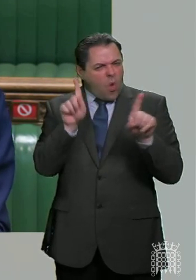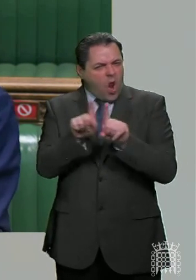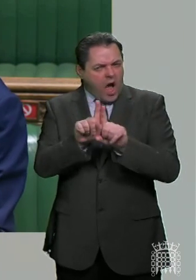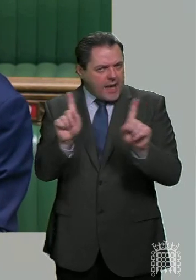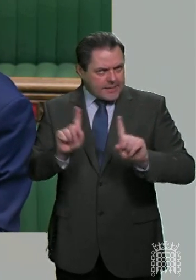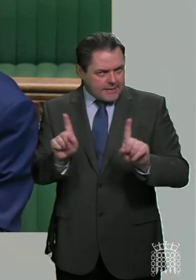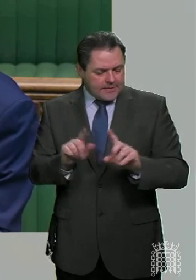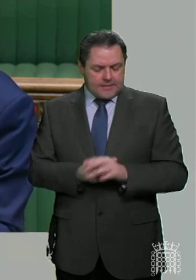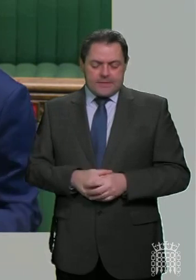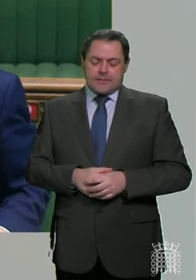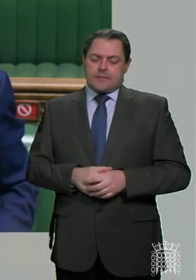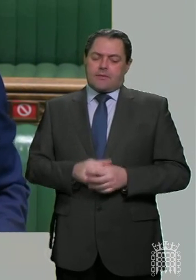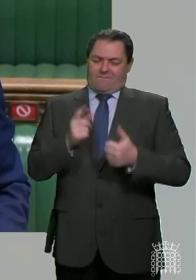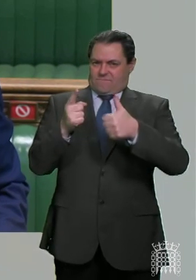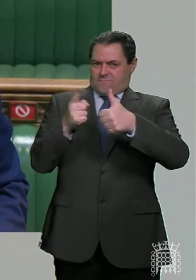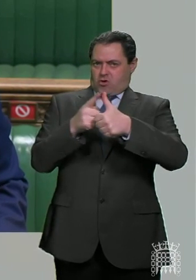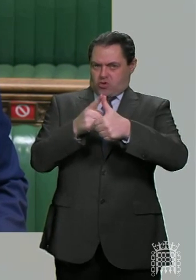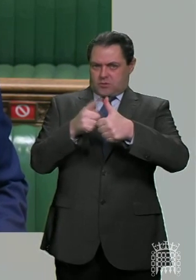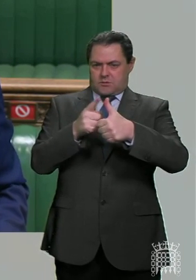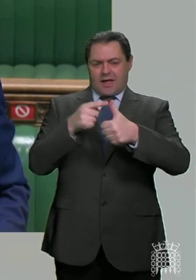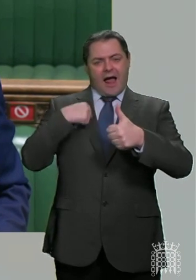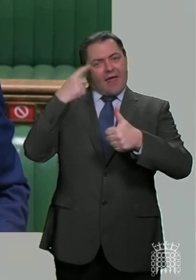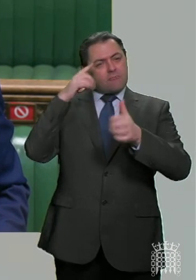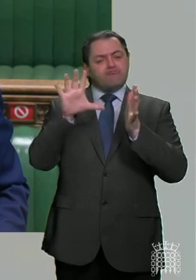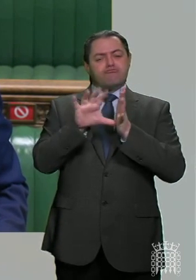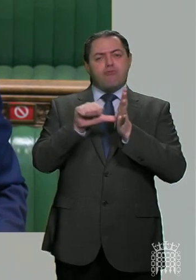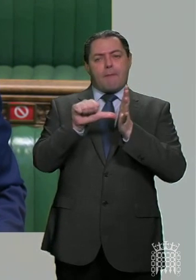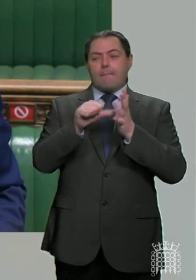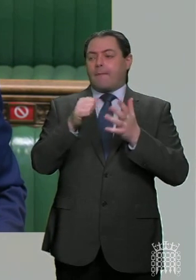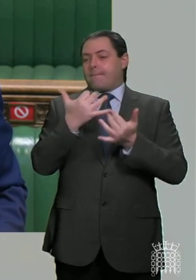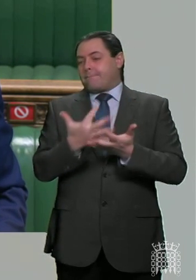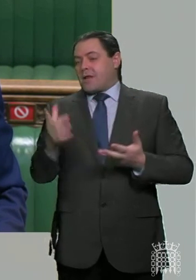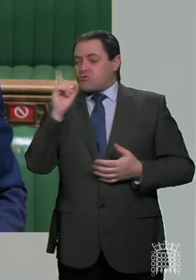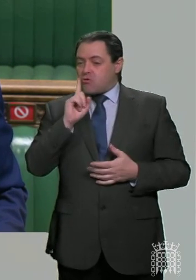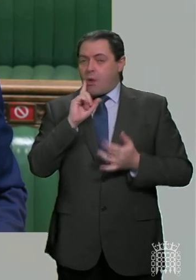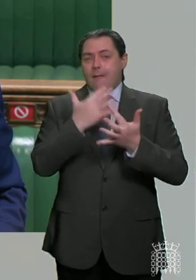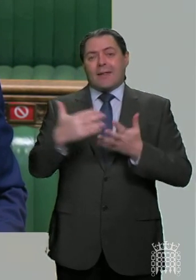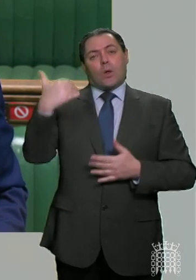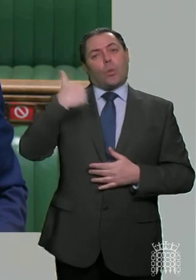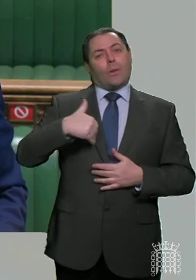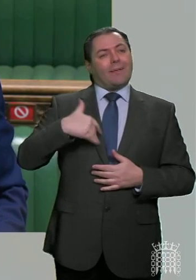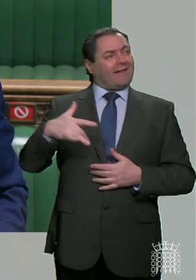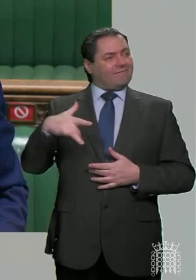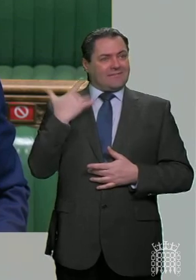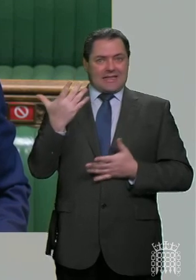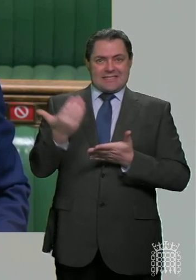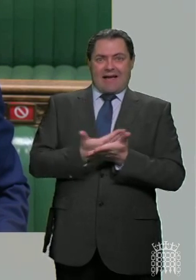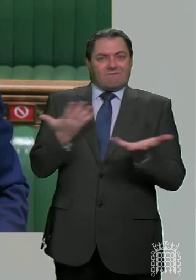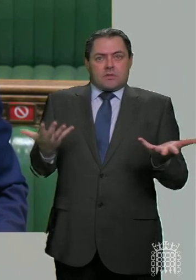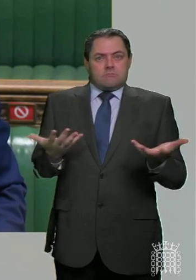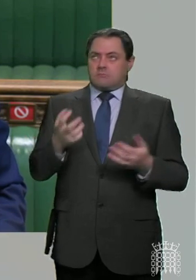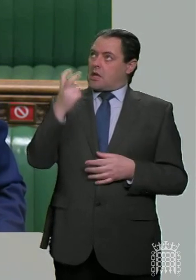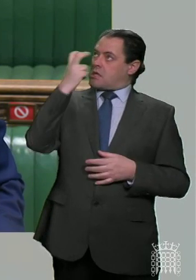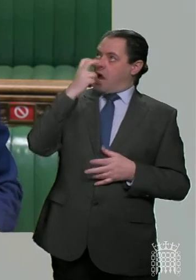The first challenge is that many, many women and girls feel unsafe on our streets, particularly at night.